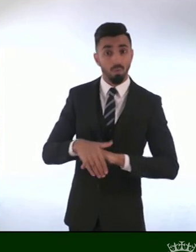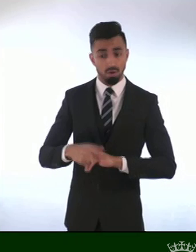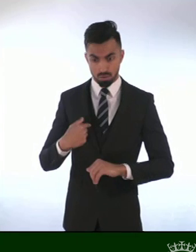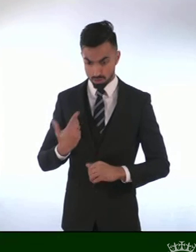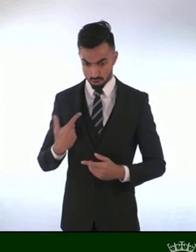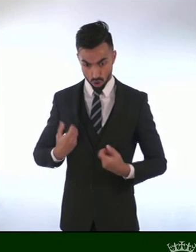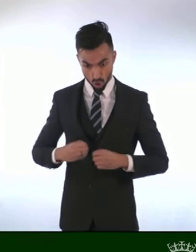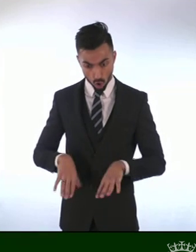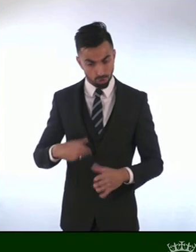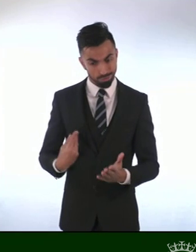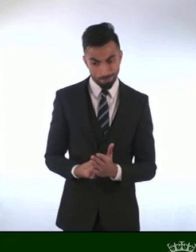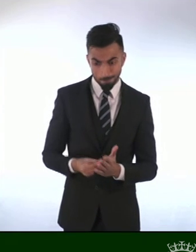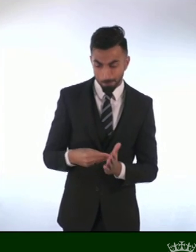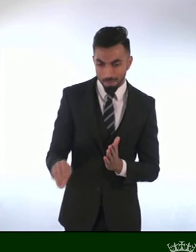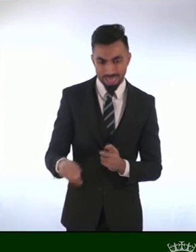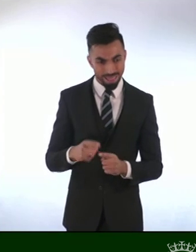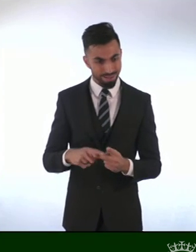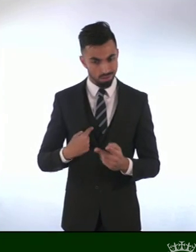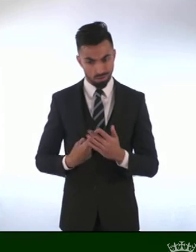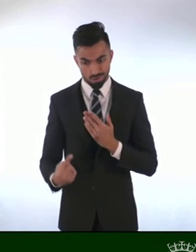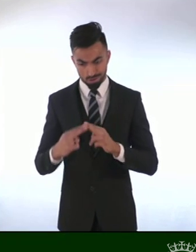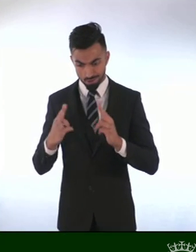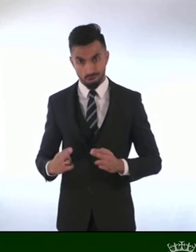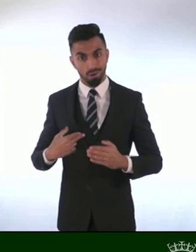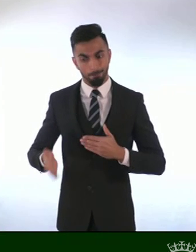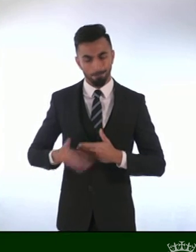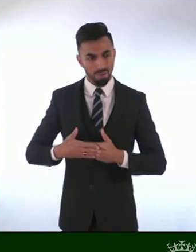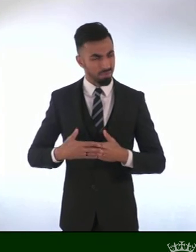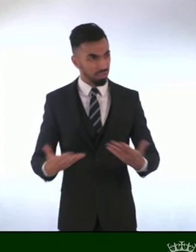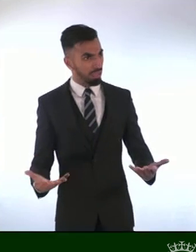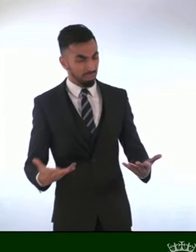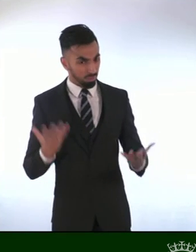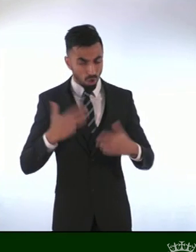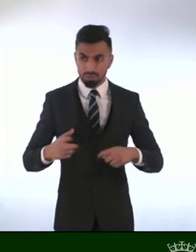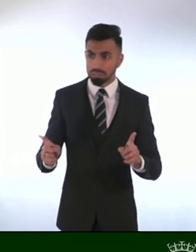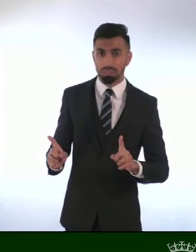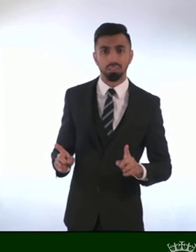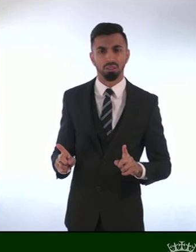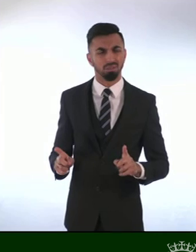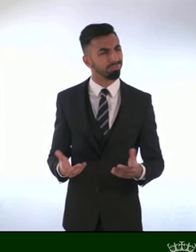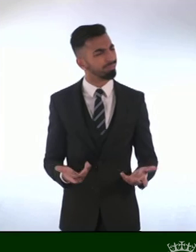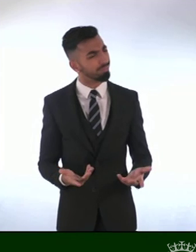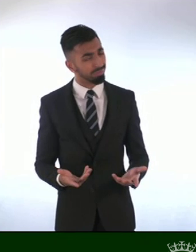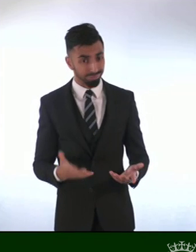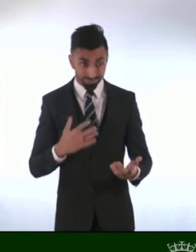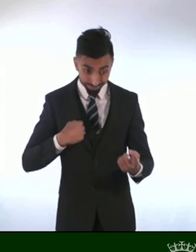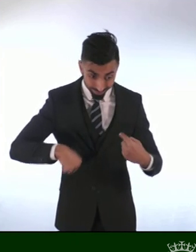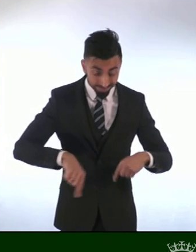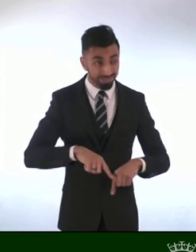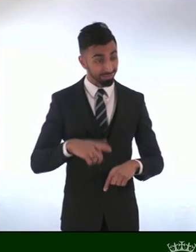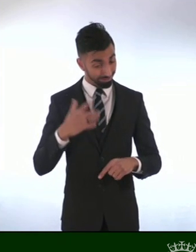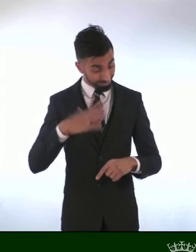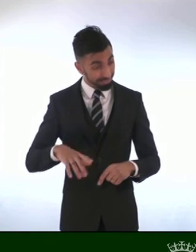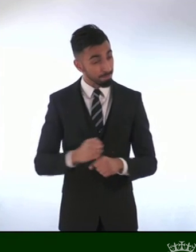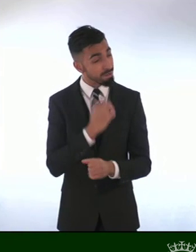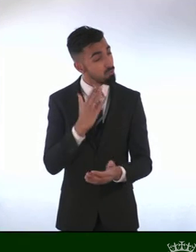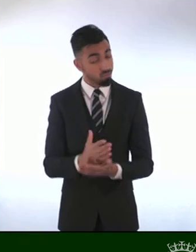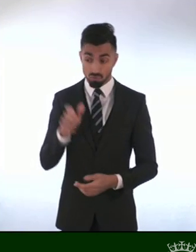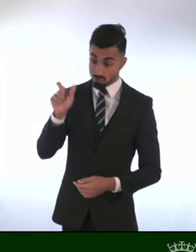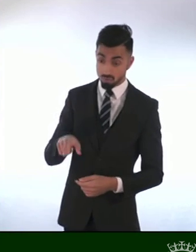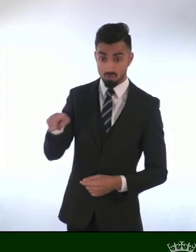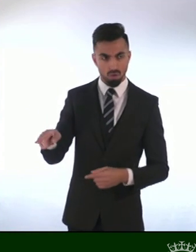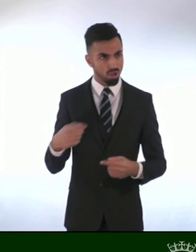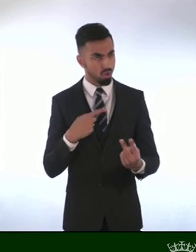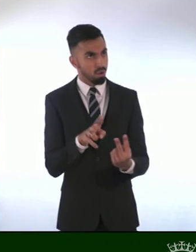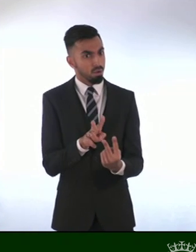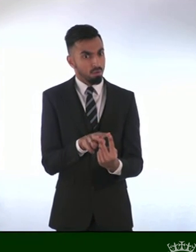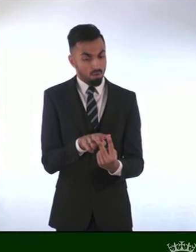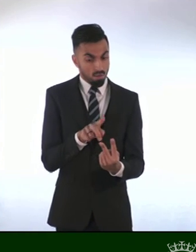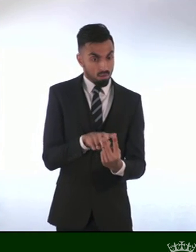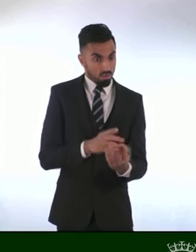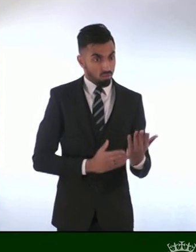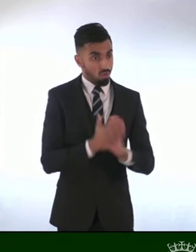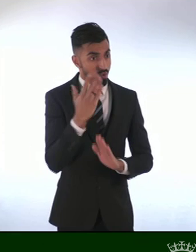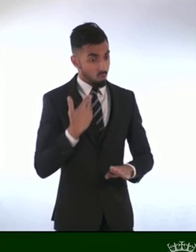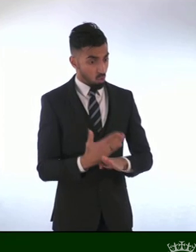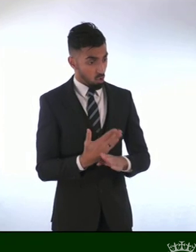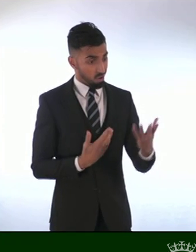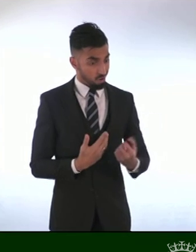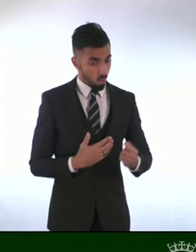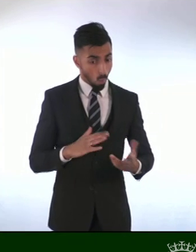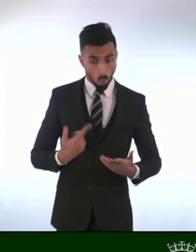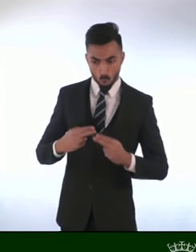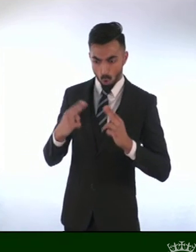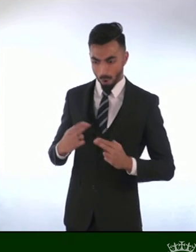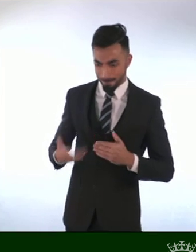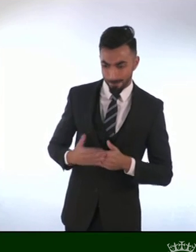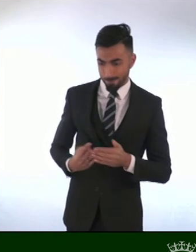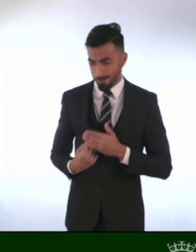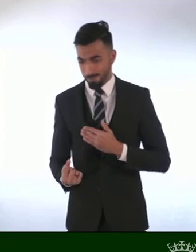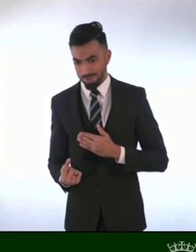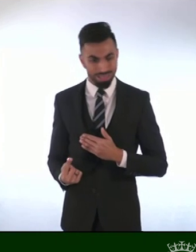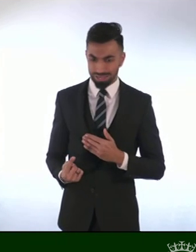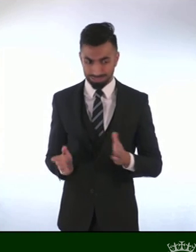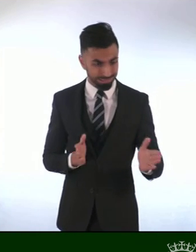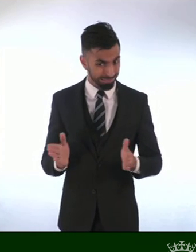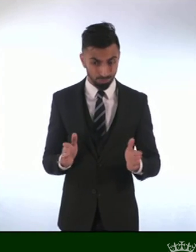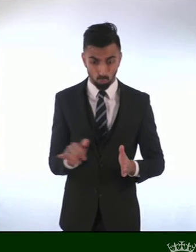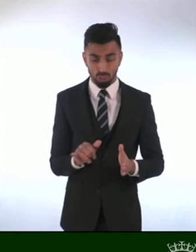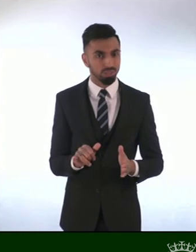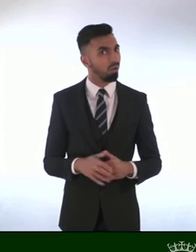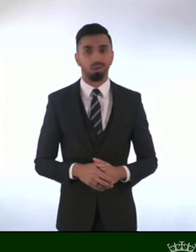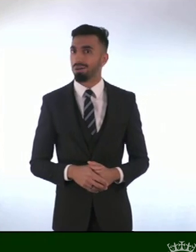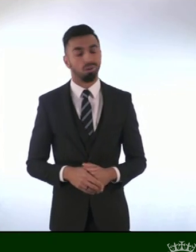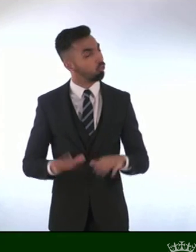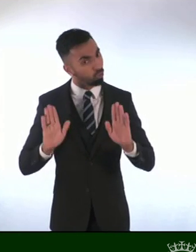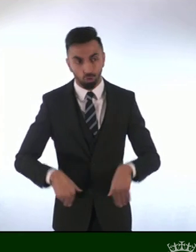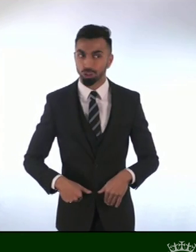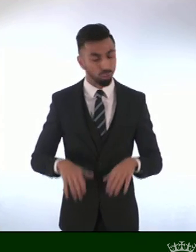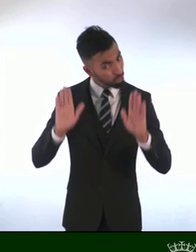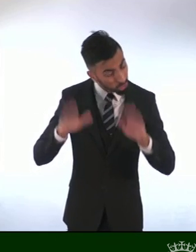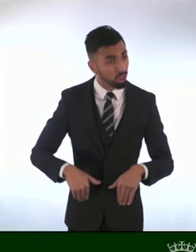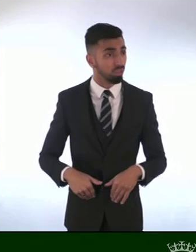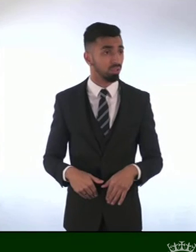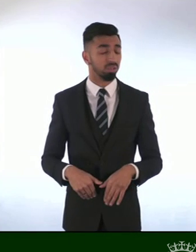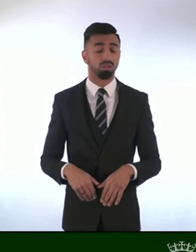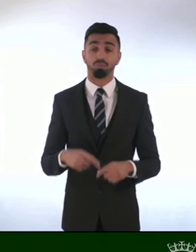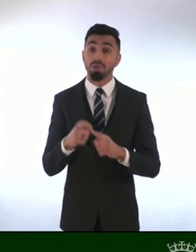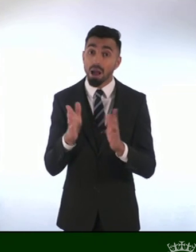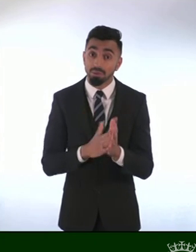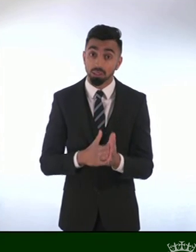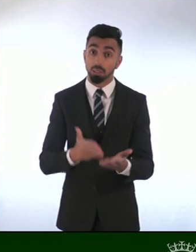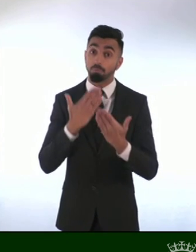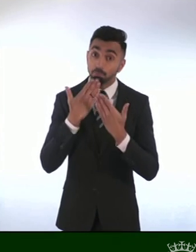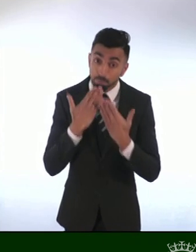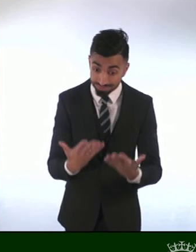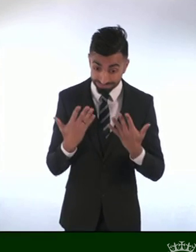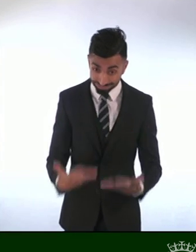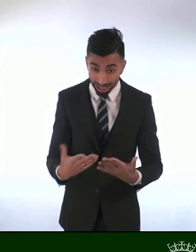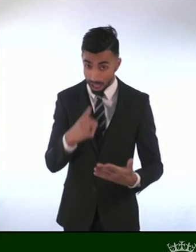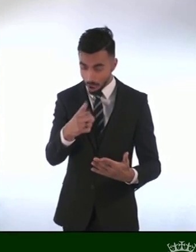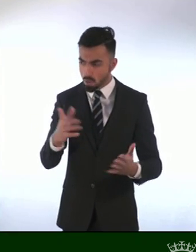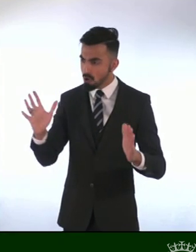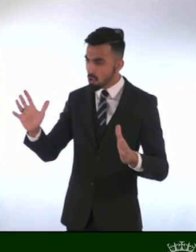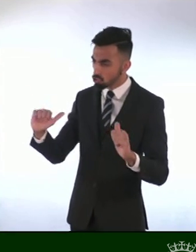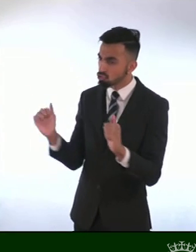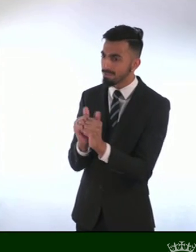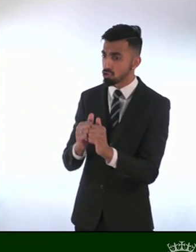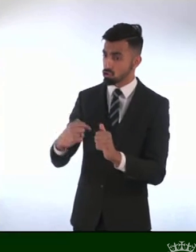It is in the interests of public health, of the health of all of us, that people do not feel forced to go to work in order to avoid eviction when they know that they may be spreading this terrible disease, so will the Prime Minister now confirm that the Government’s emergency legislation will protect private renters from eviction?